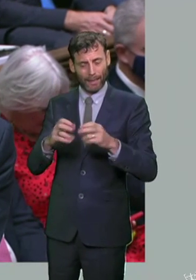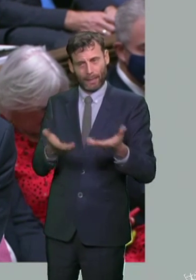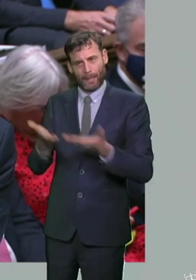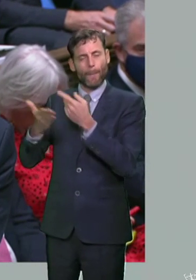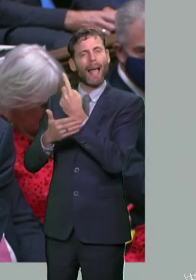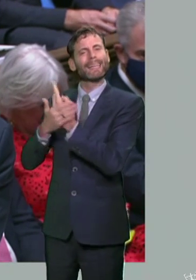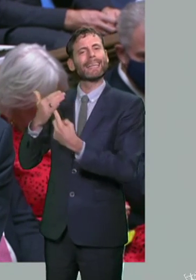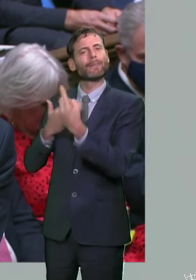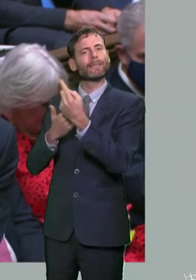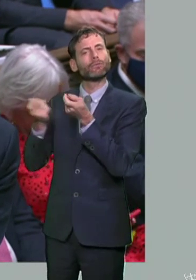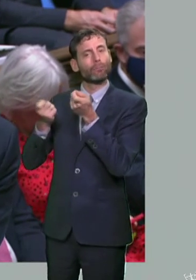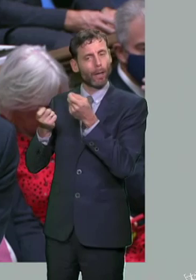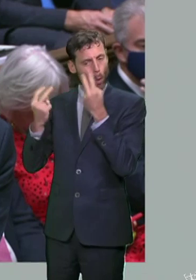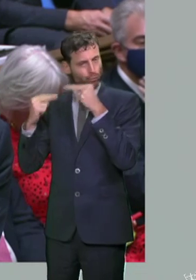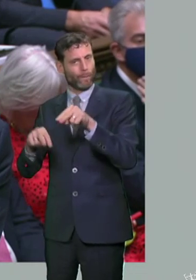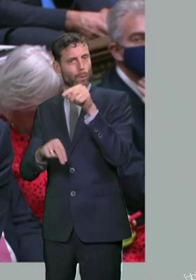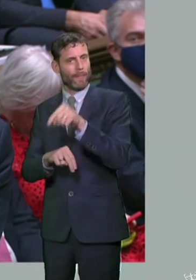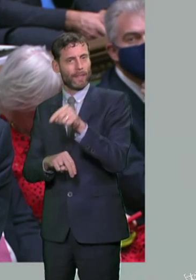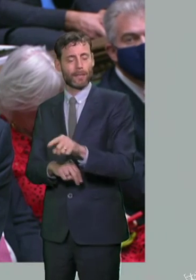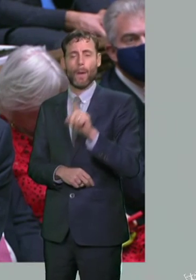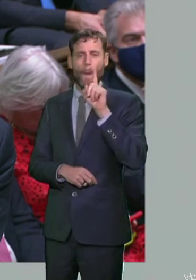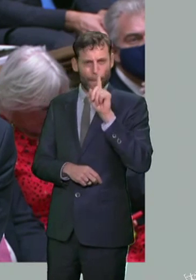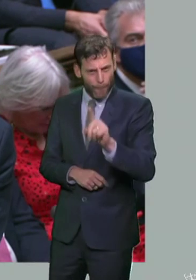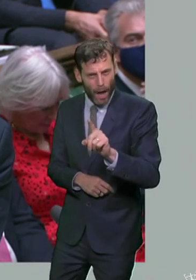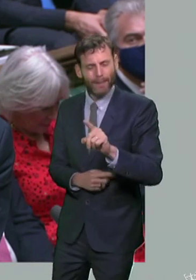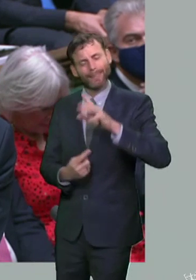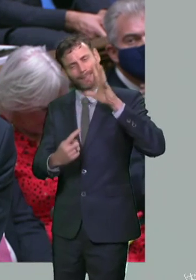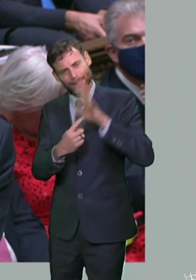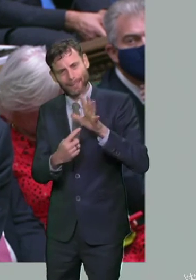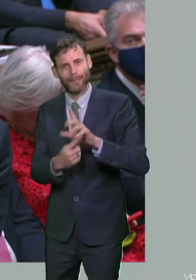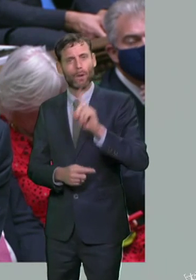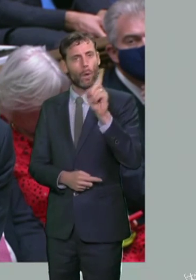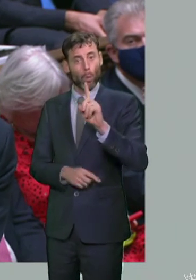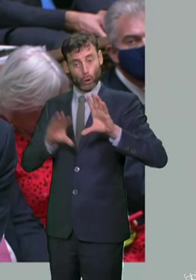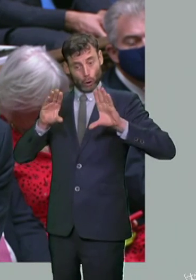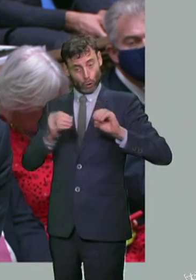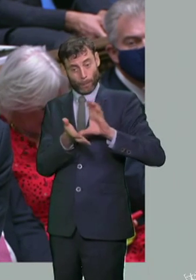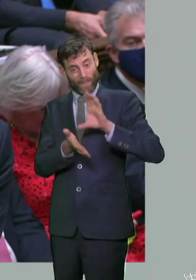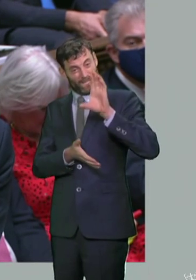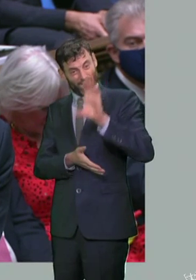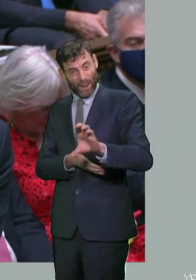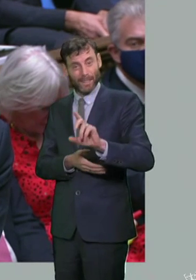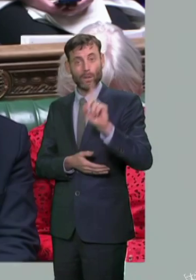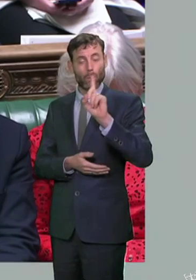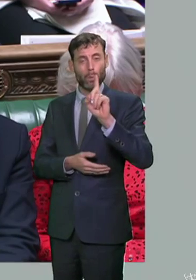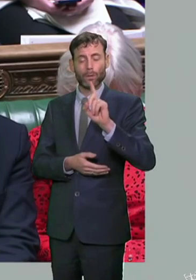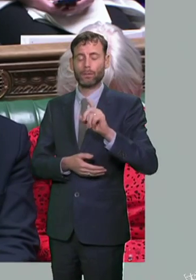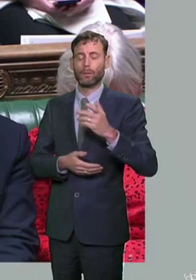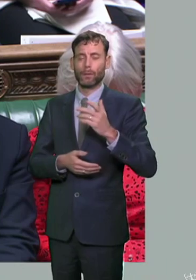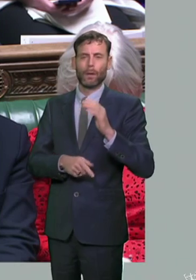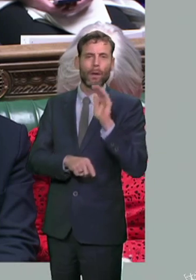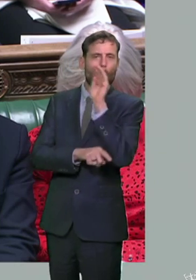we have also done, and led the world in doing, is stop the financing of overseas hydrocarbons.